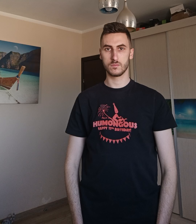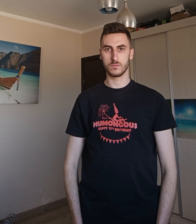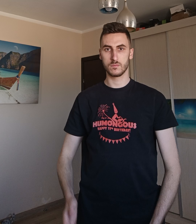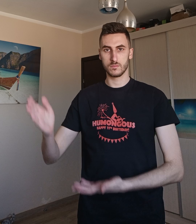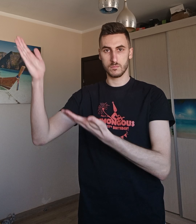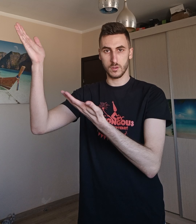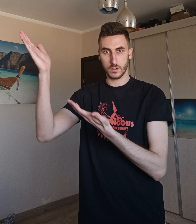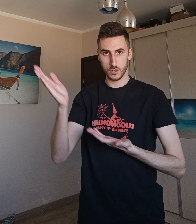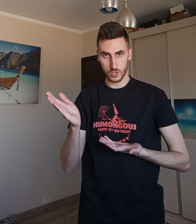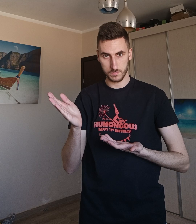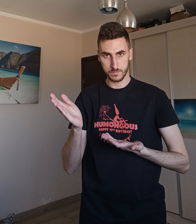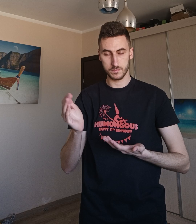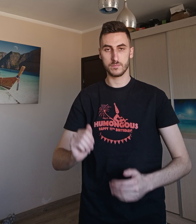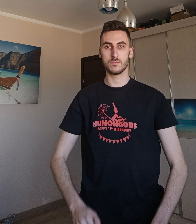בבקשה